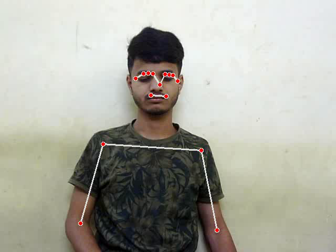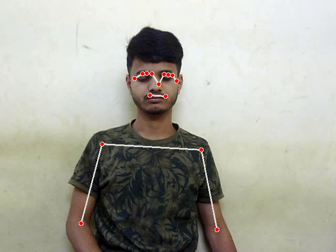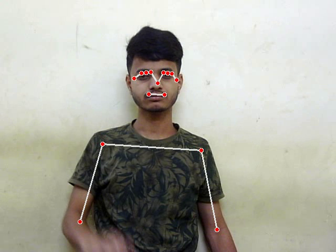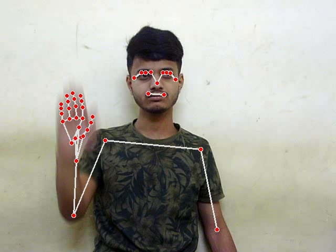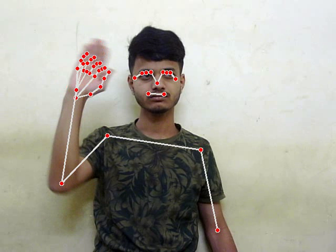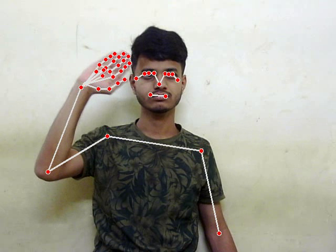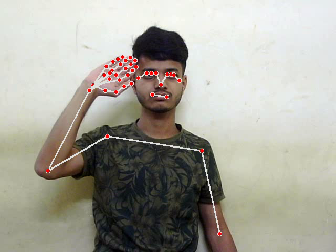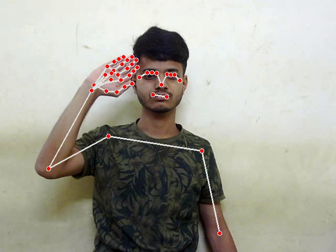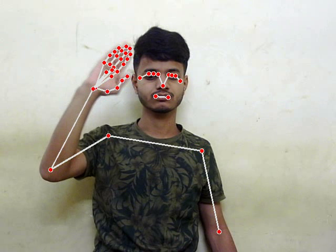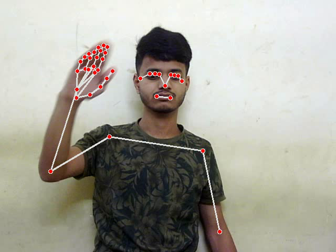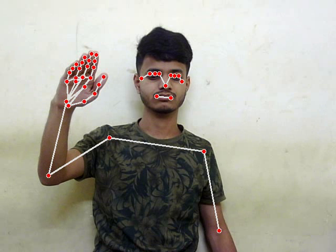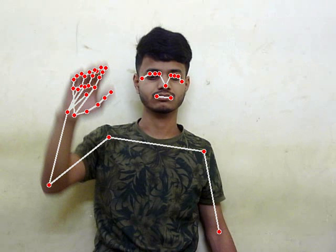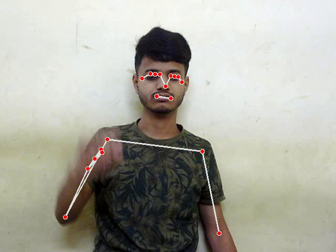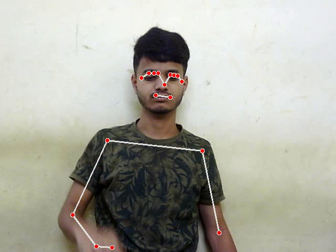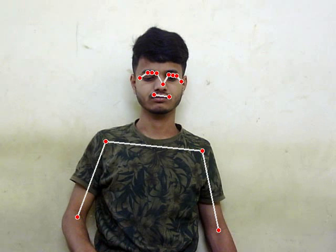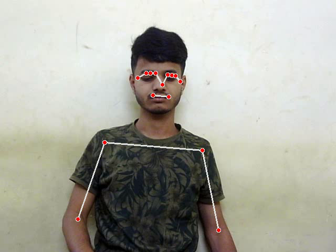hello